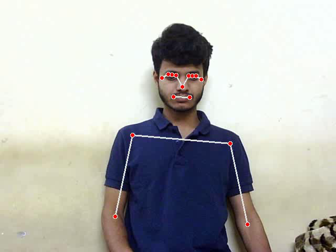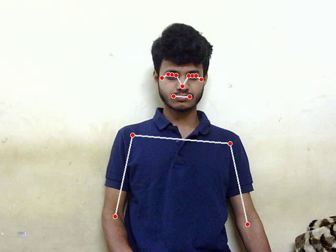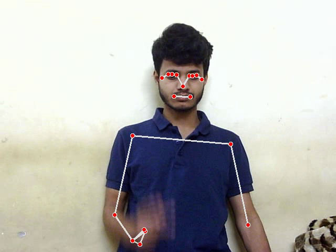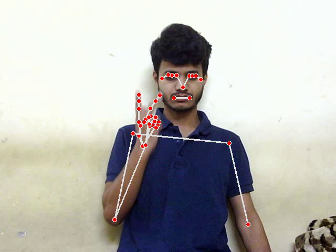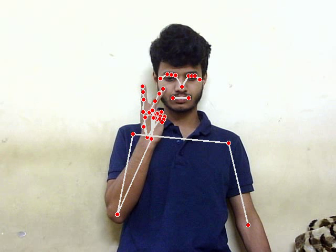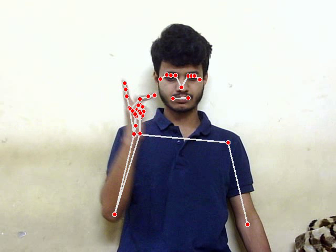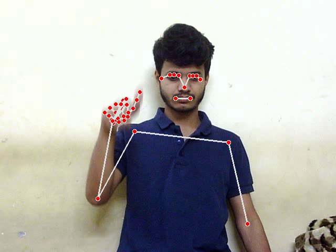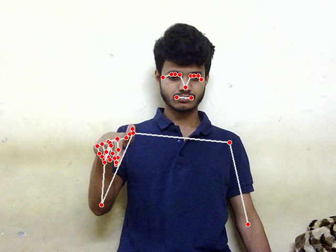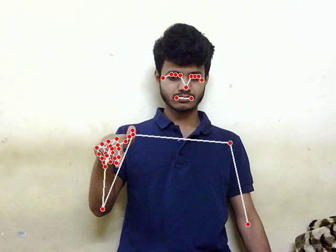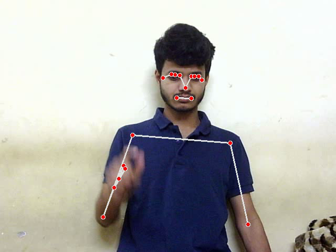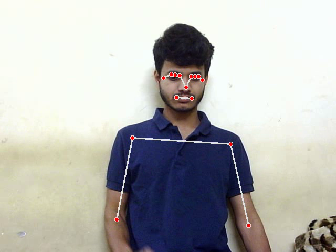see you later